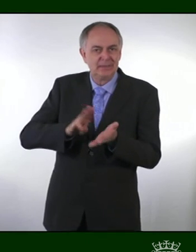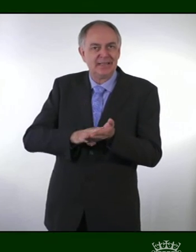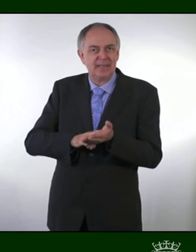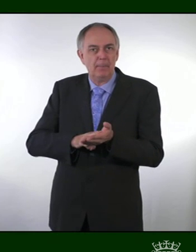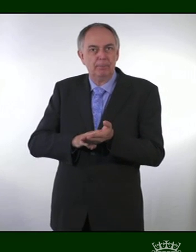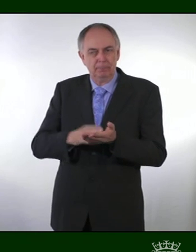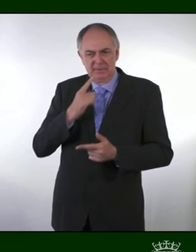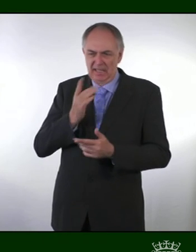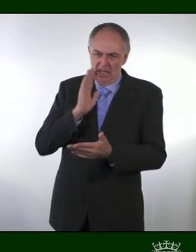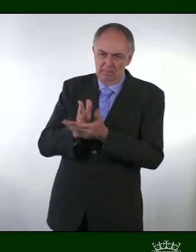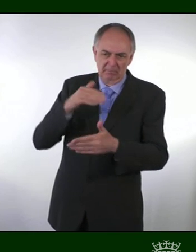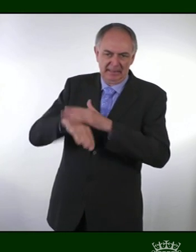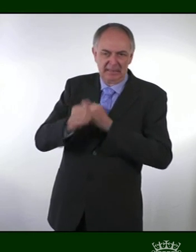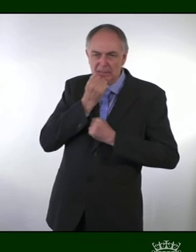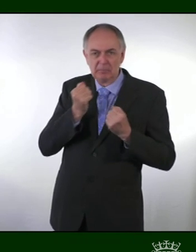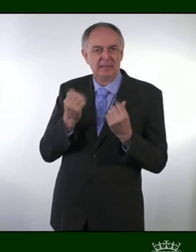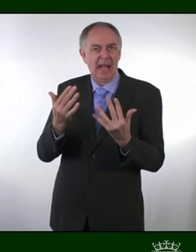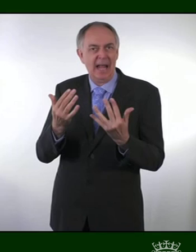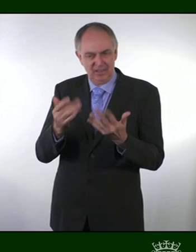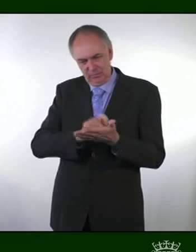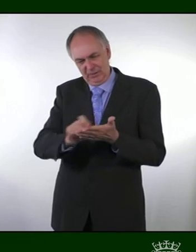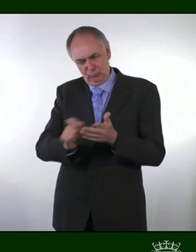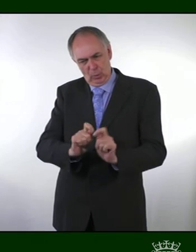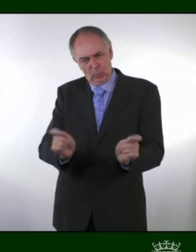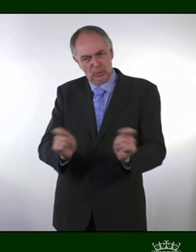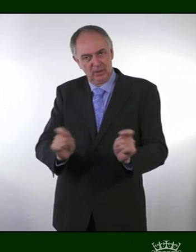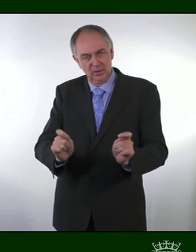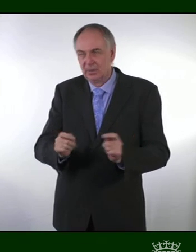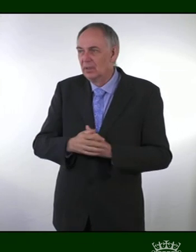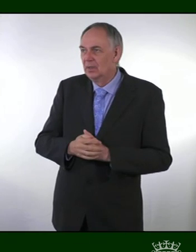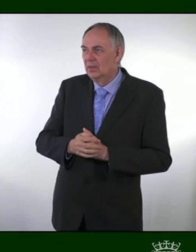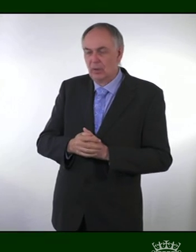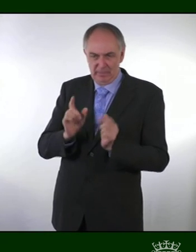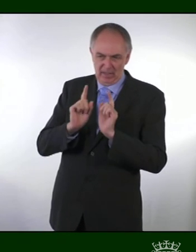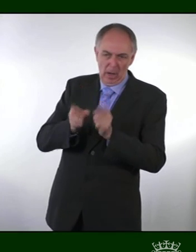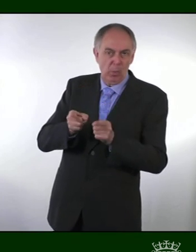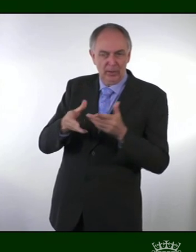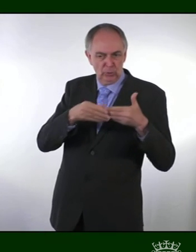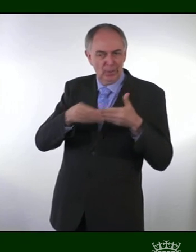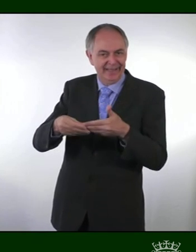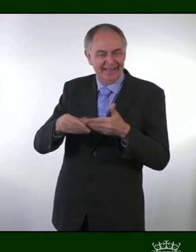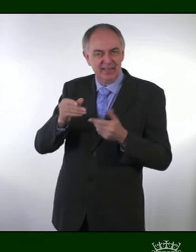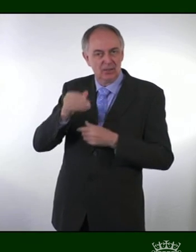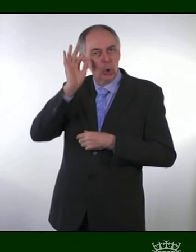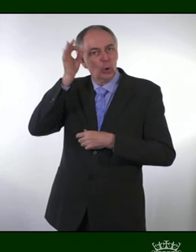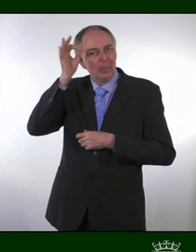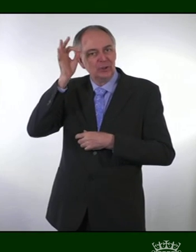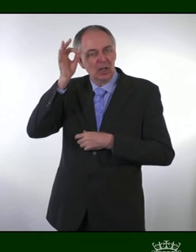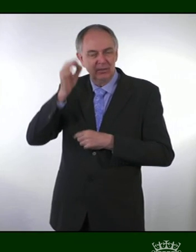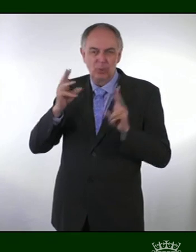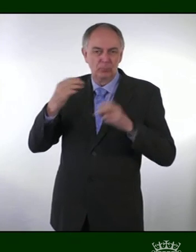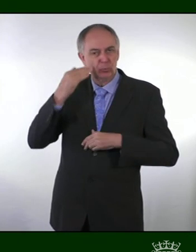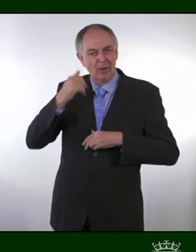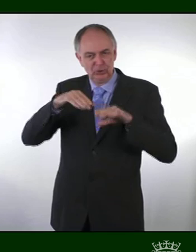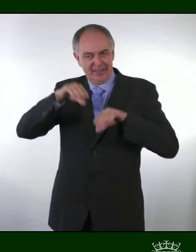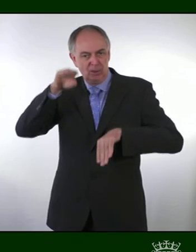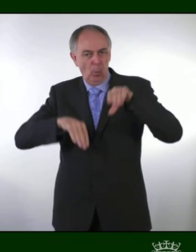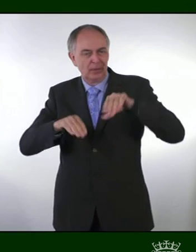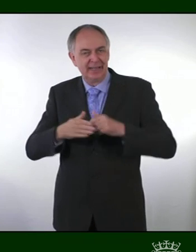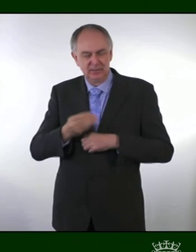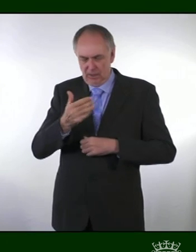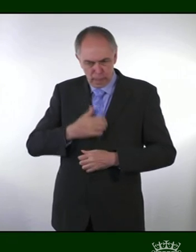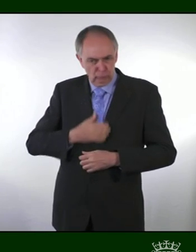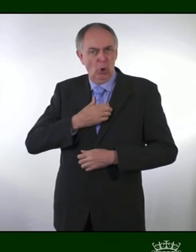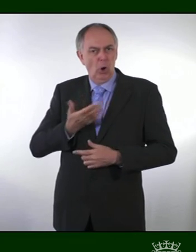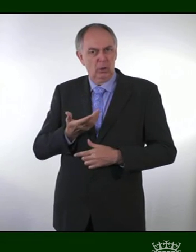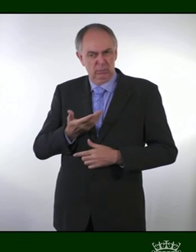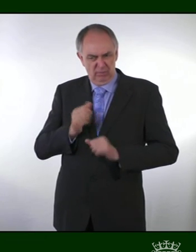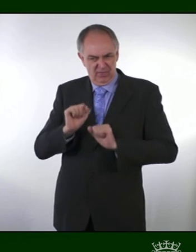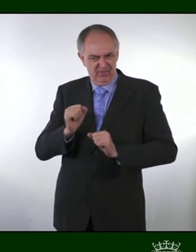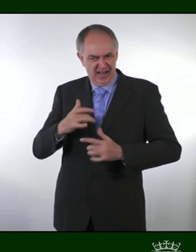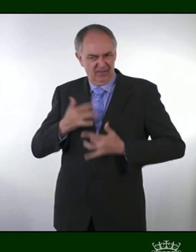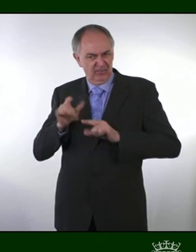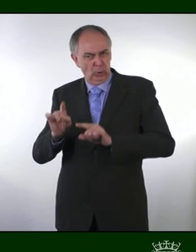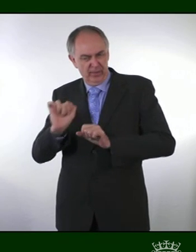10 has not gone unnoticed. On Monday, the Prime Minister appointed them to lead the commission—the Government’s commission—on racial inequality, and it was greeted with some disbelief, given their well-known views on the matter.